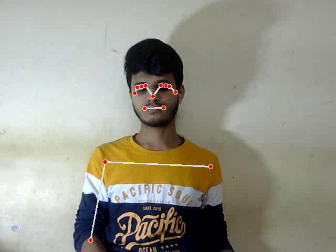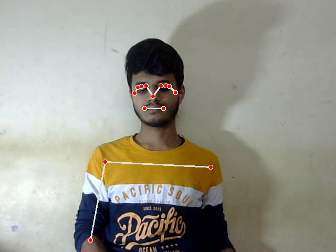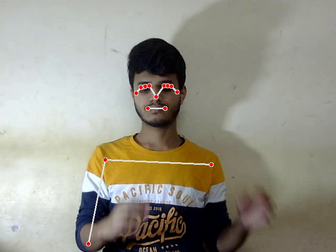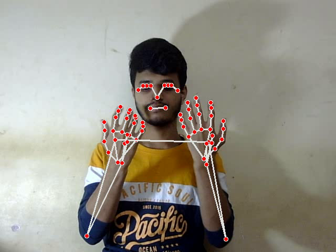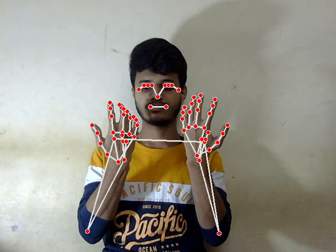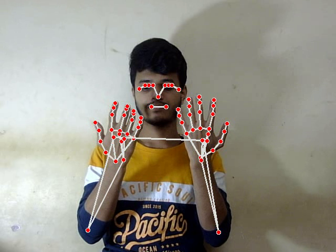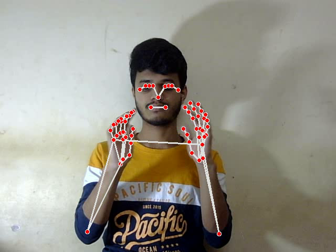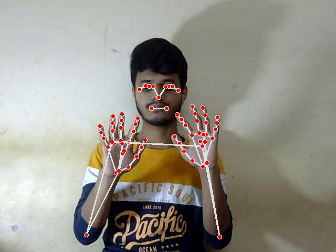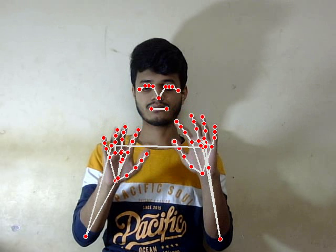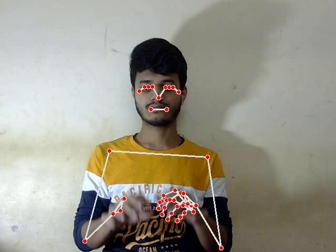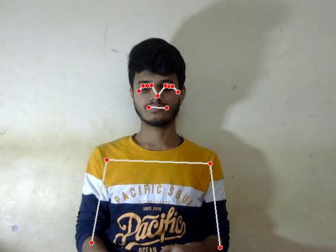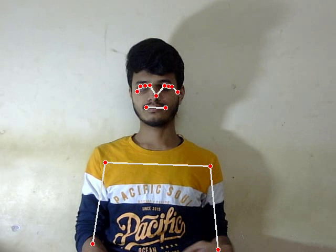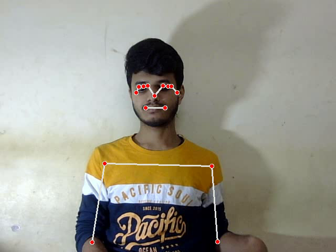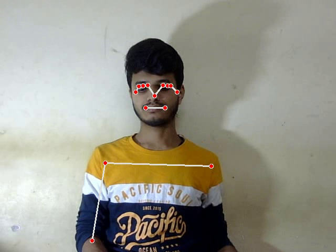finish